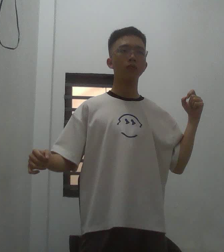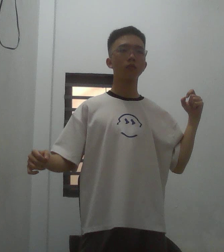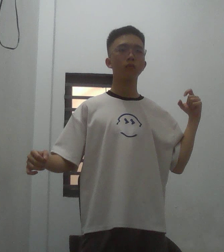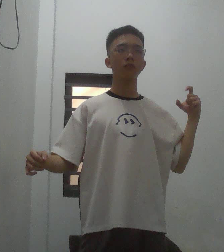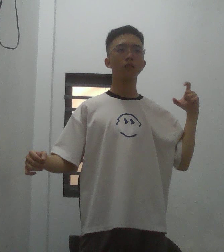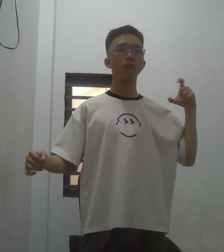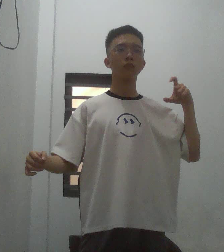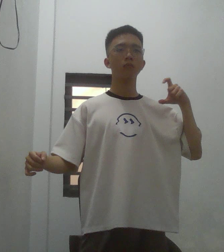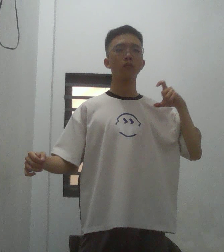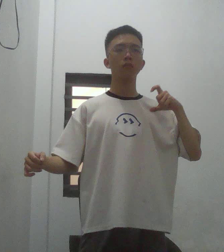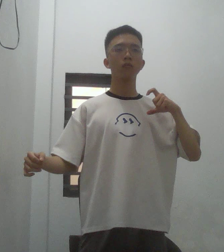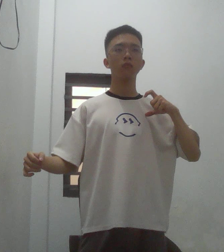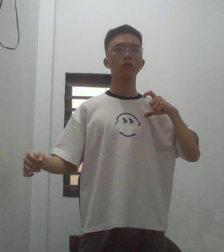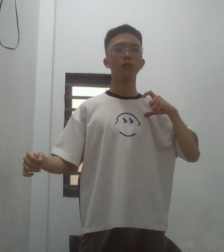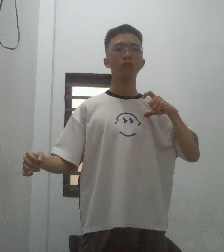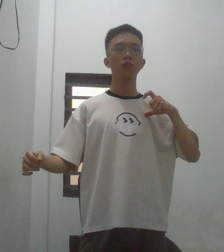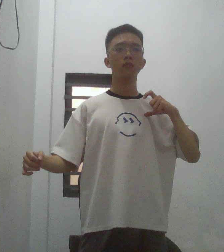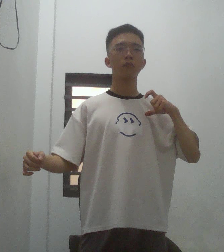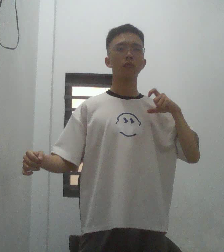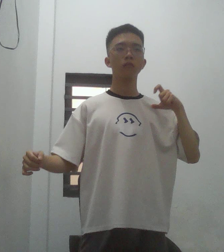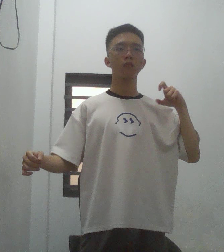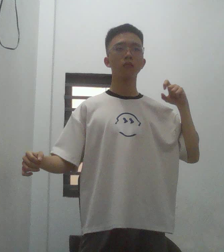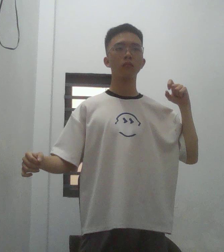giau co